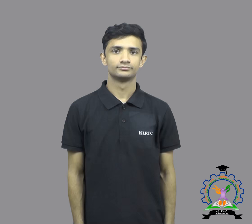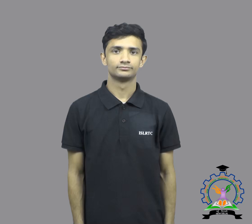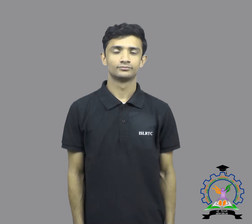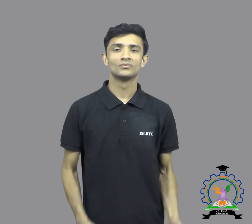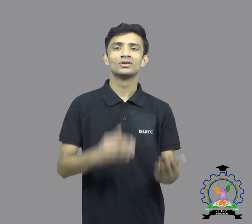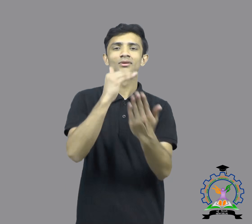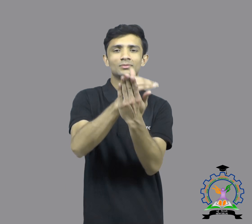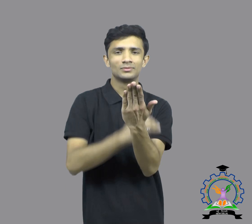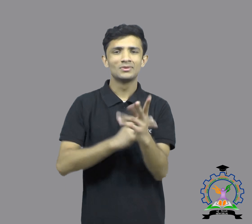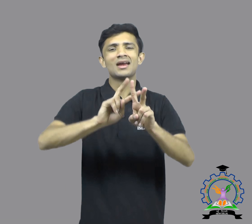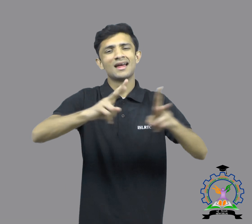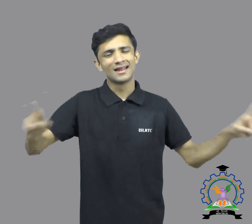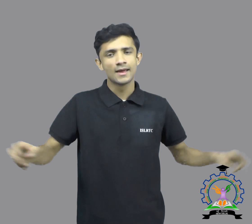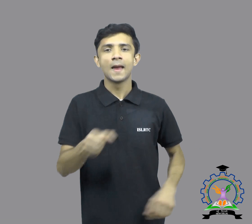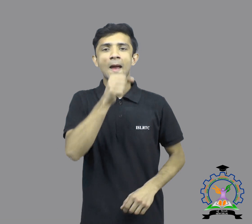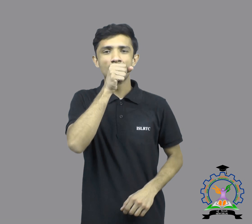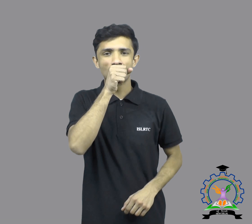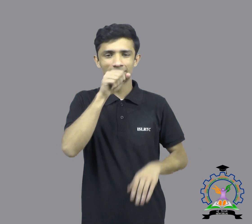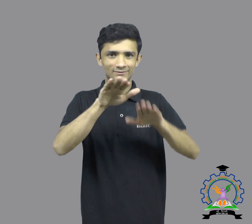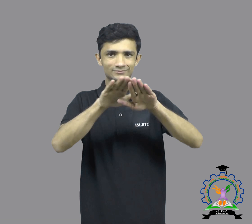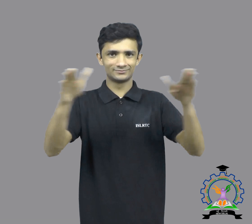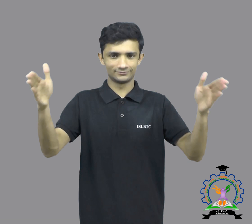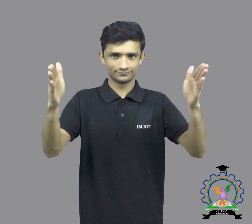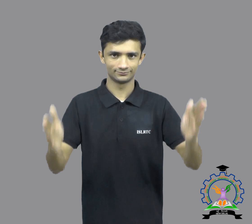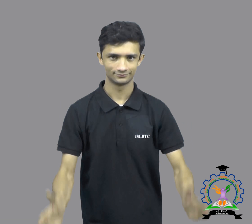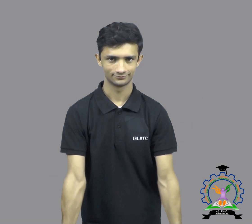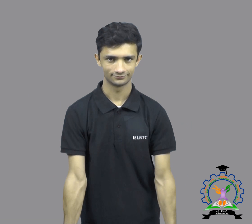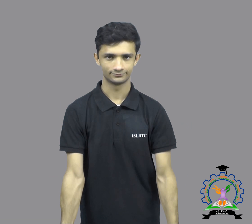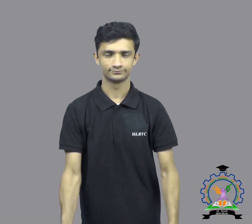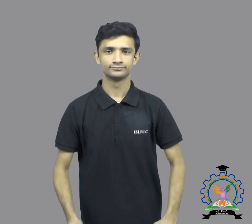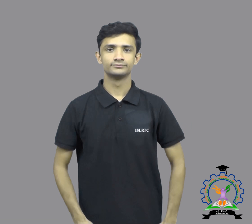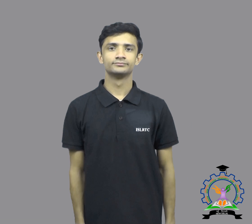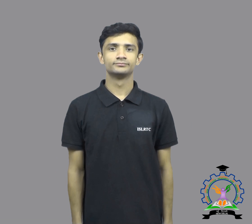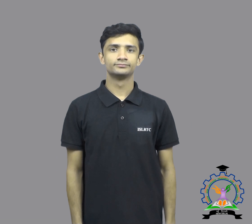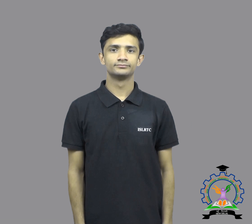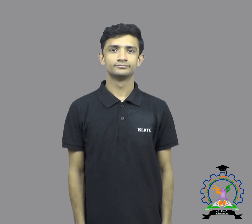Podium